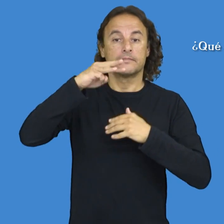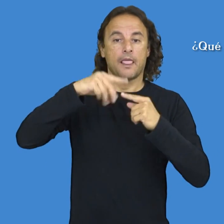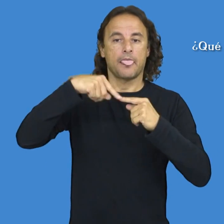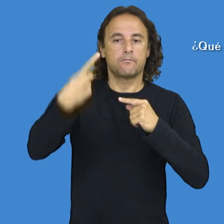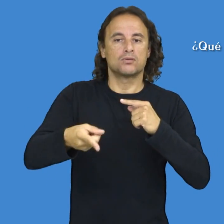despues